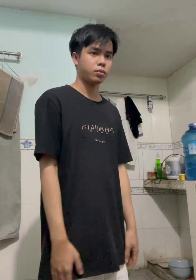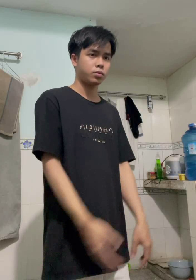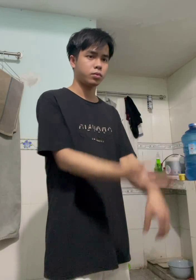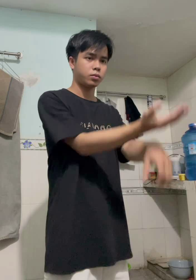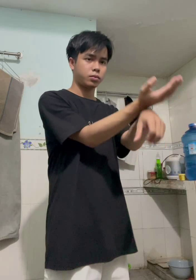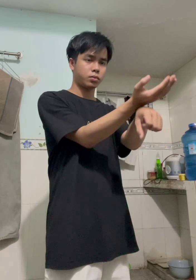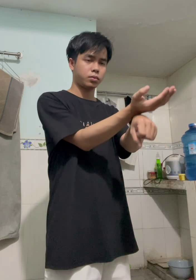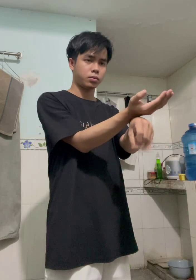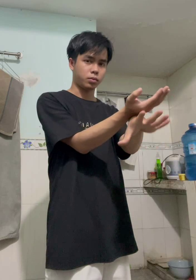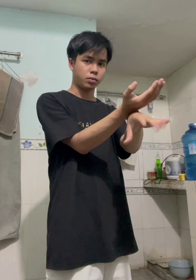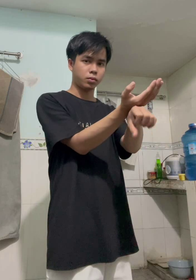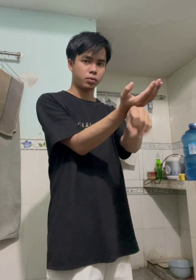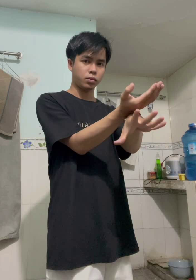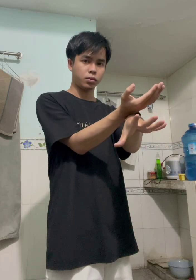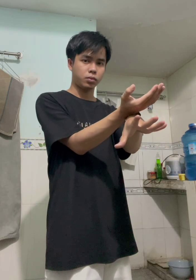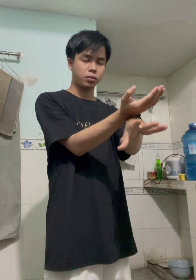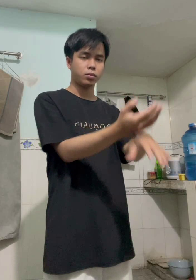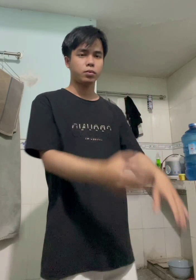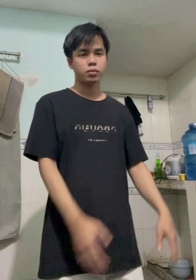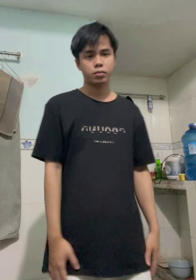ca phe